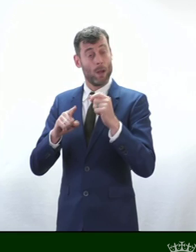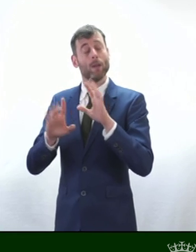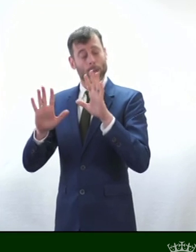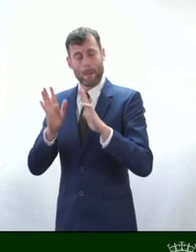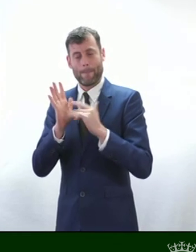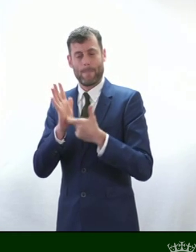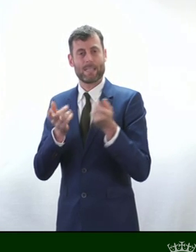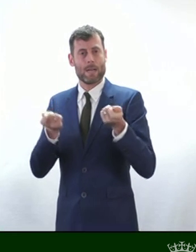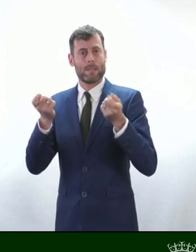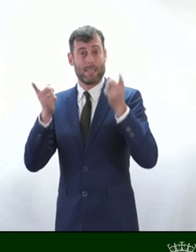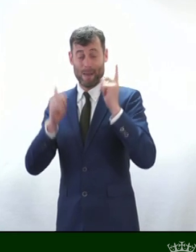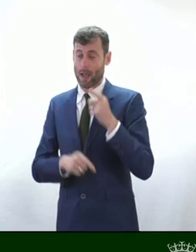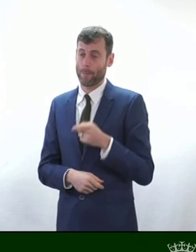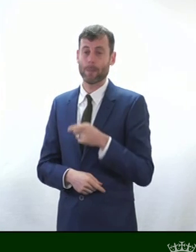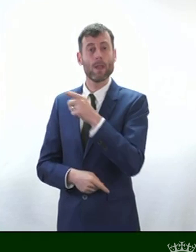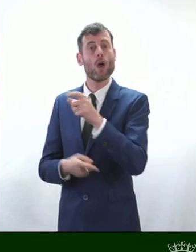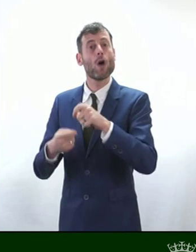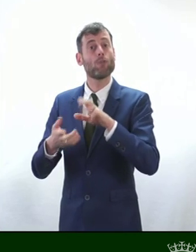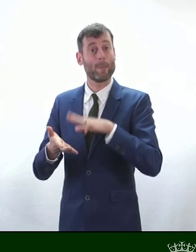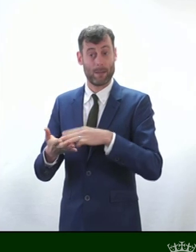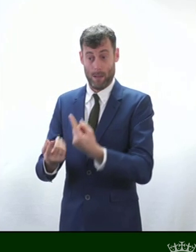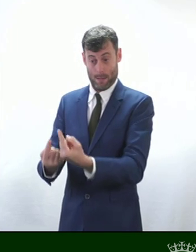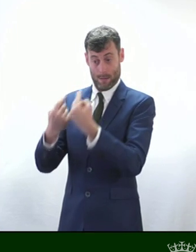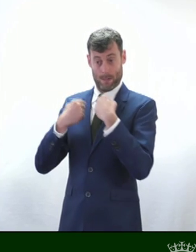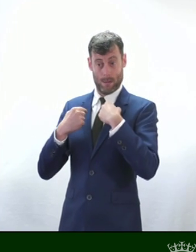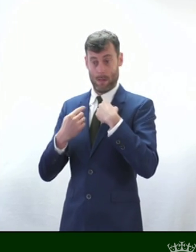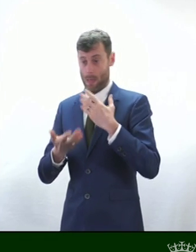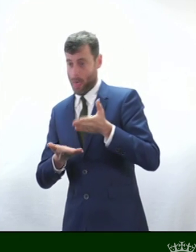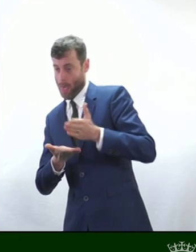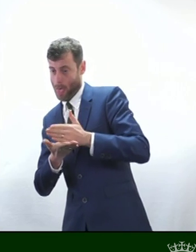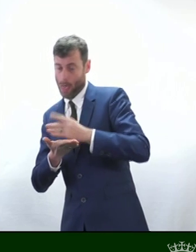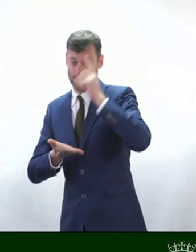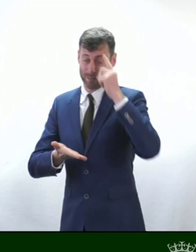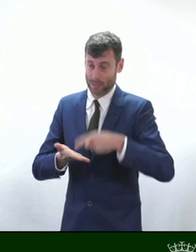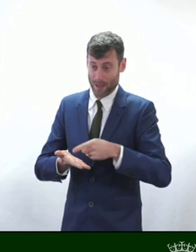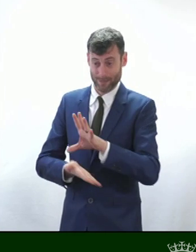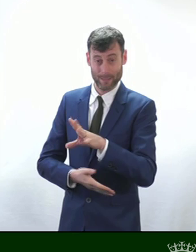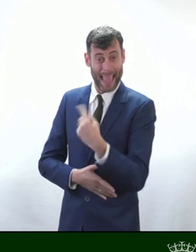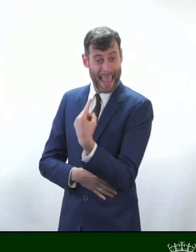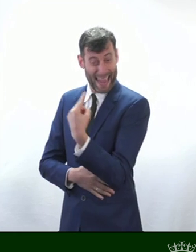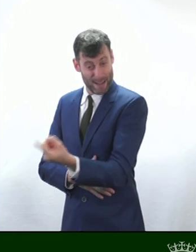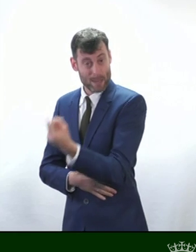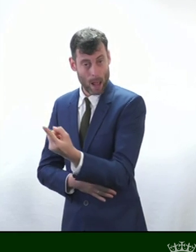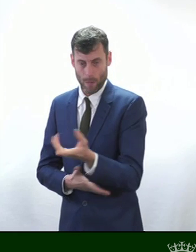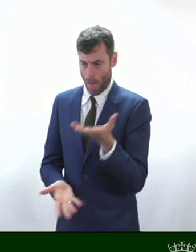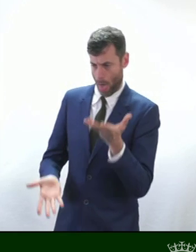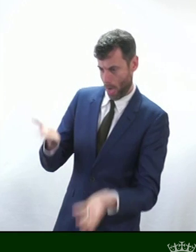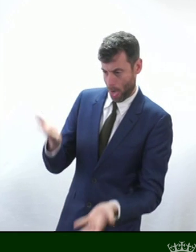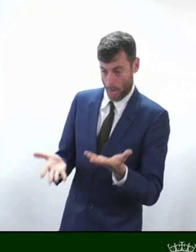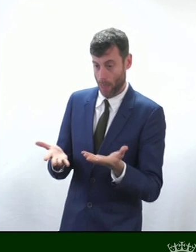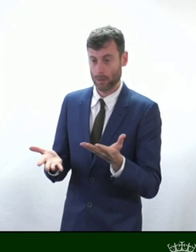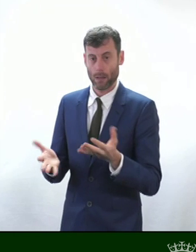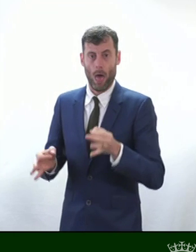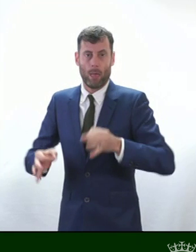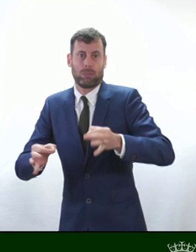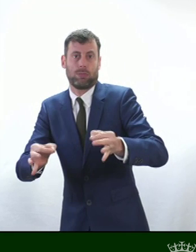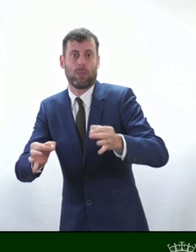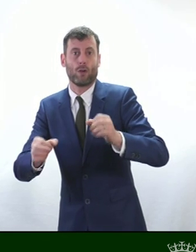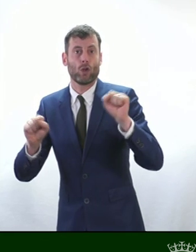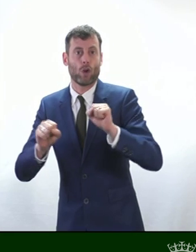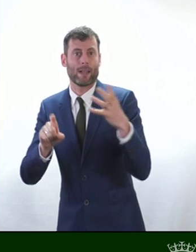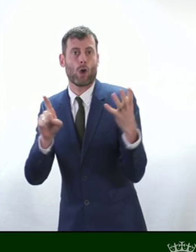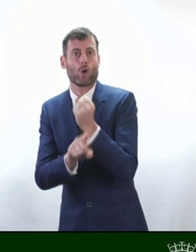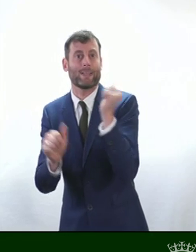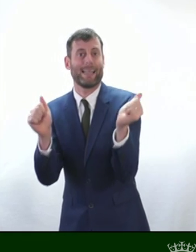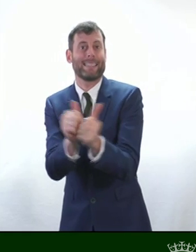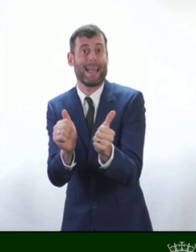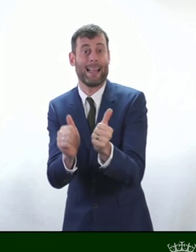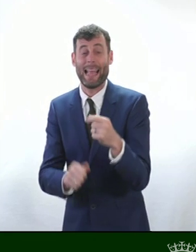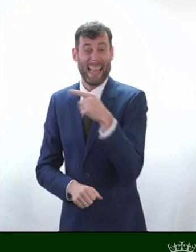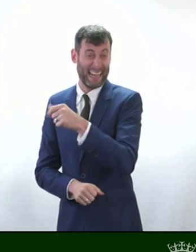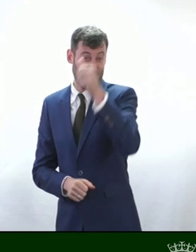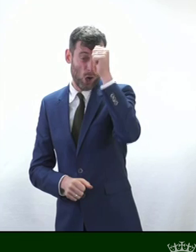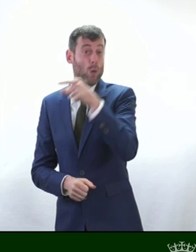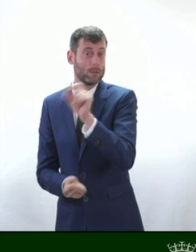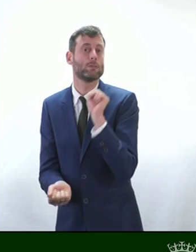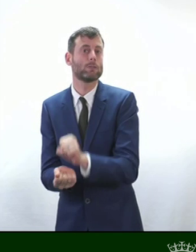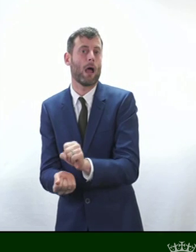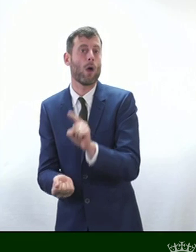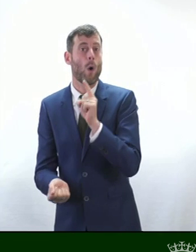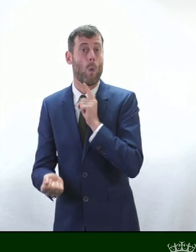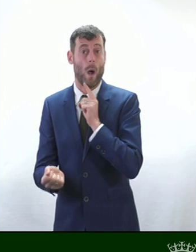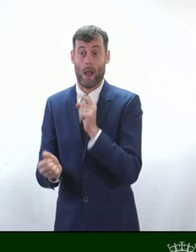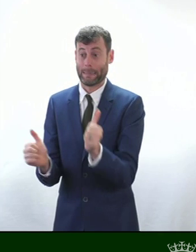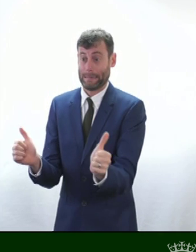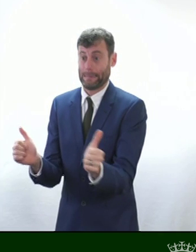The Prime Minister talks about indecision; he is absolutely stuck—this is the truth of it—and dithering between the deal that he knows we need and the compromise that he knows his Back Benchers will not let him make.